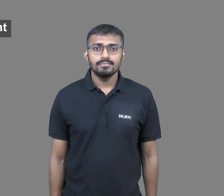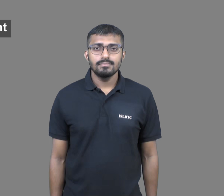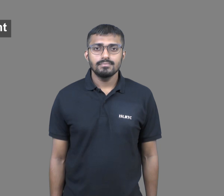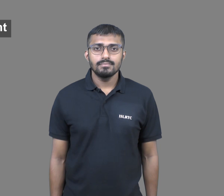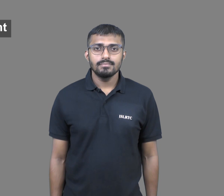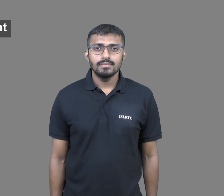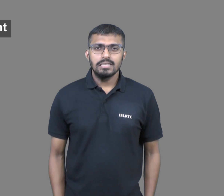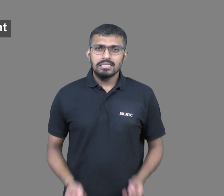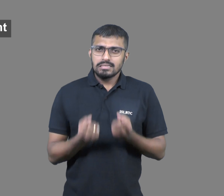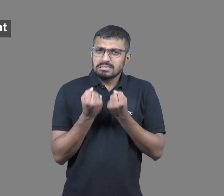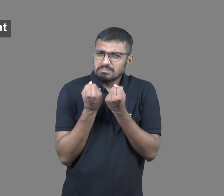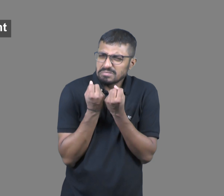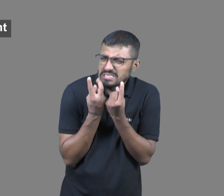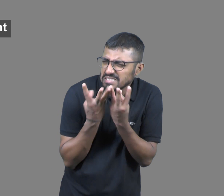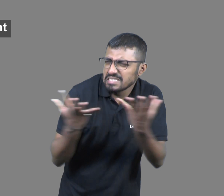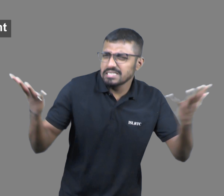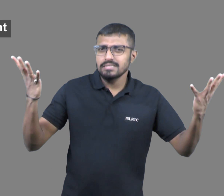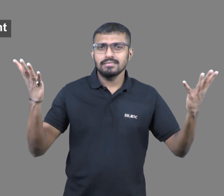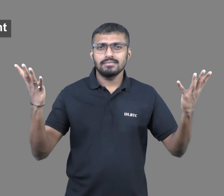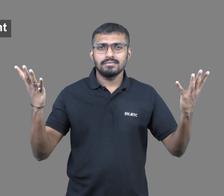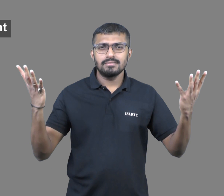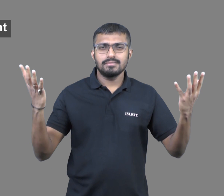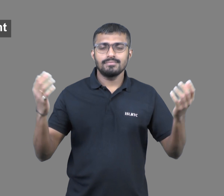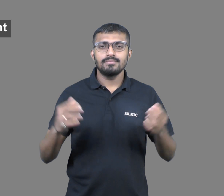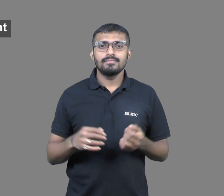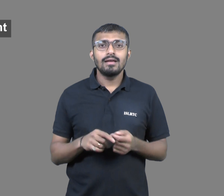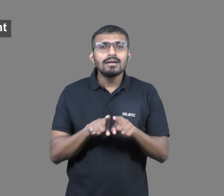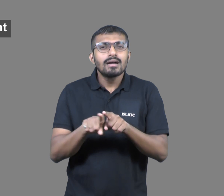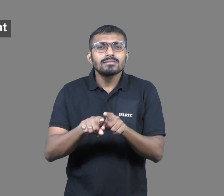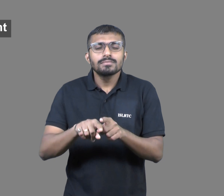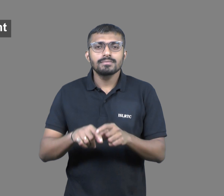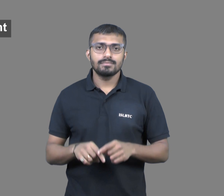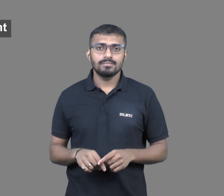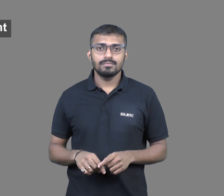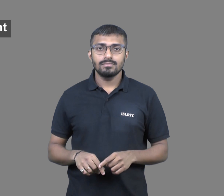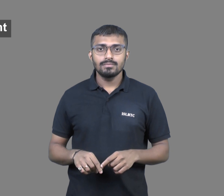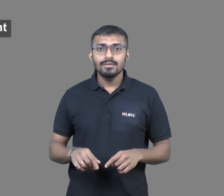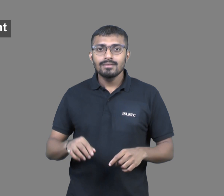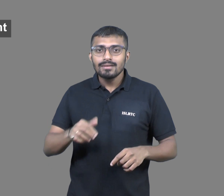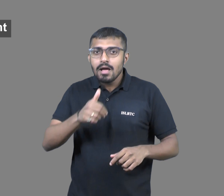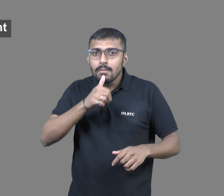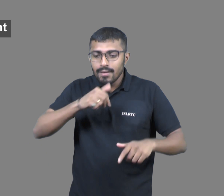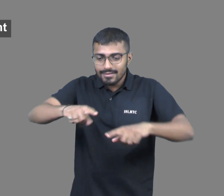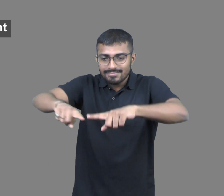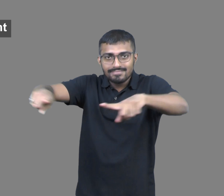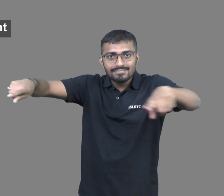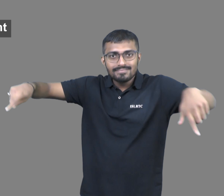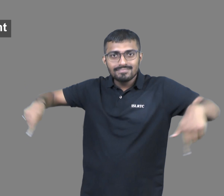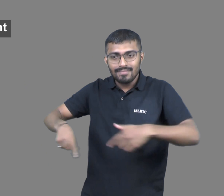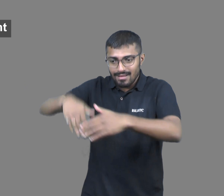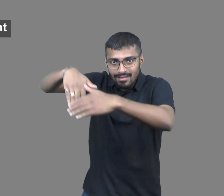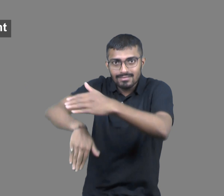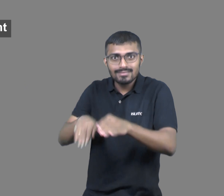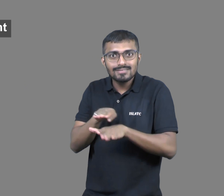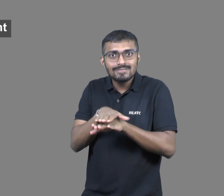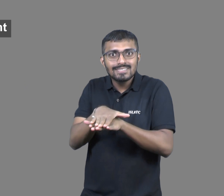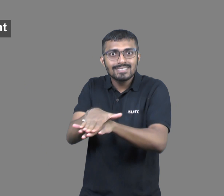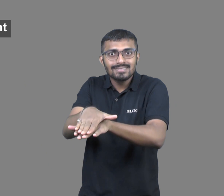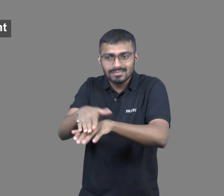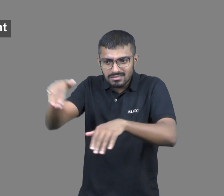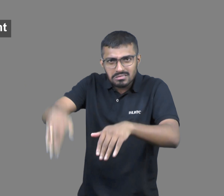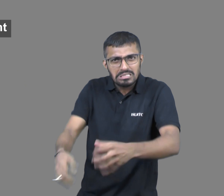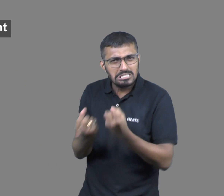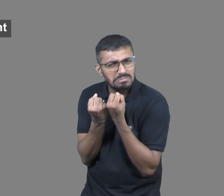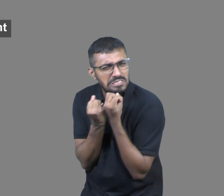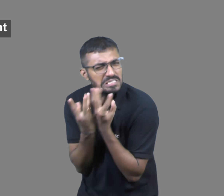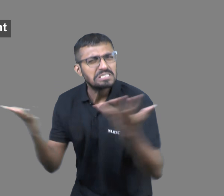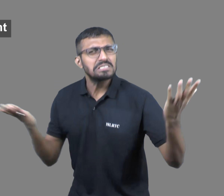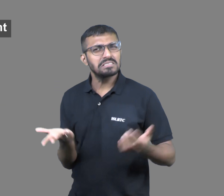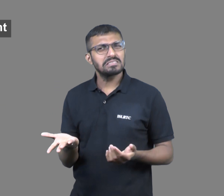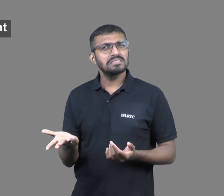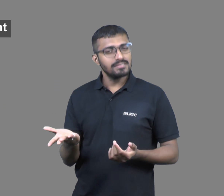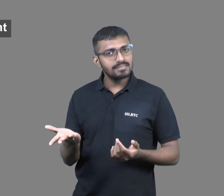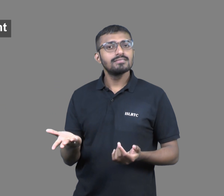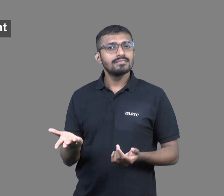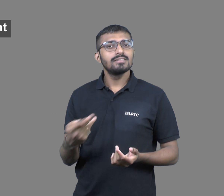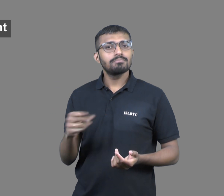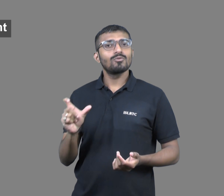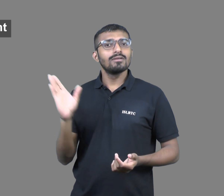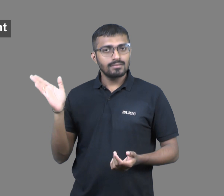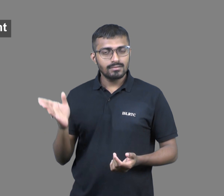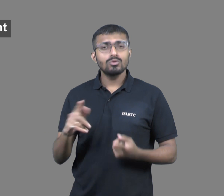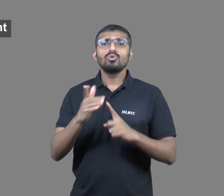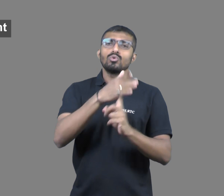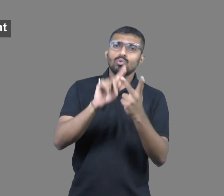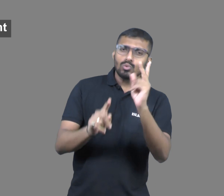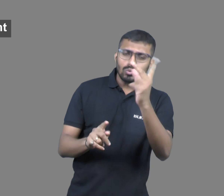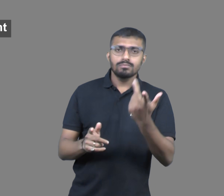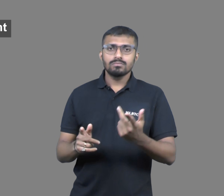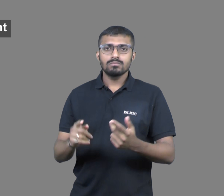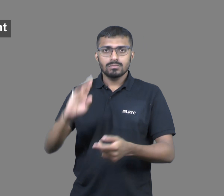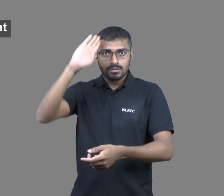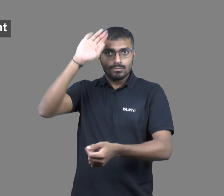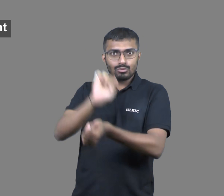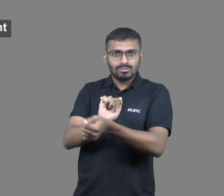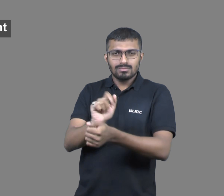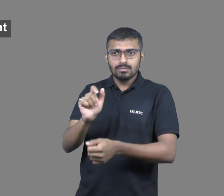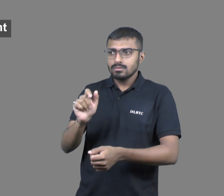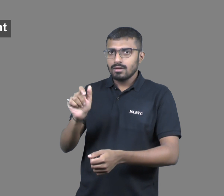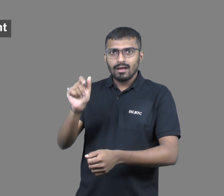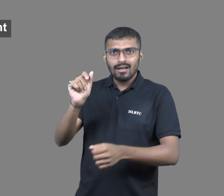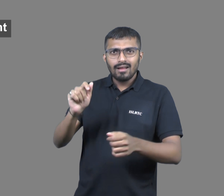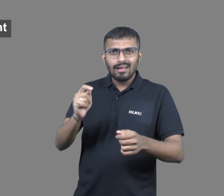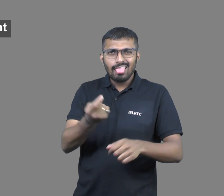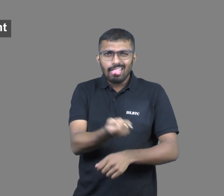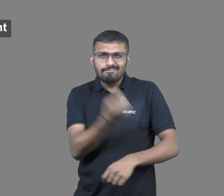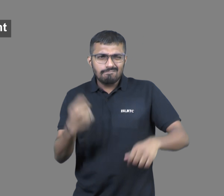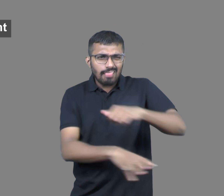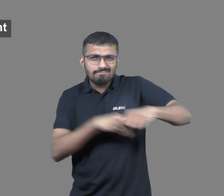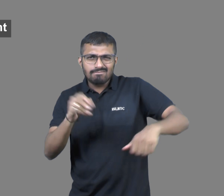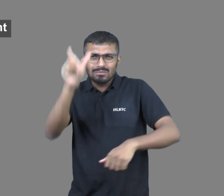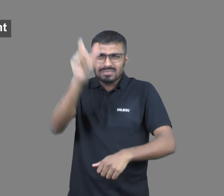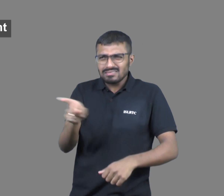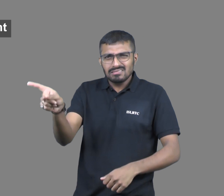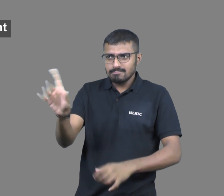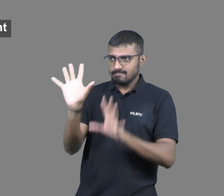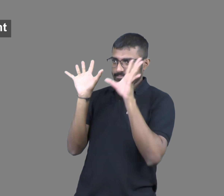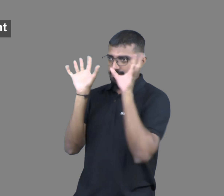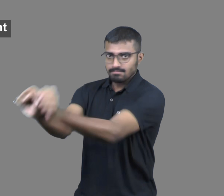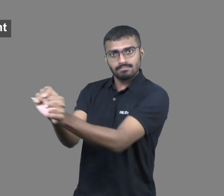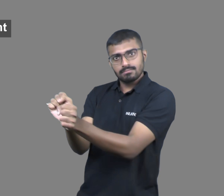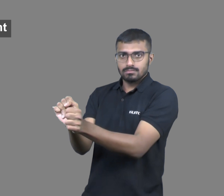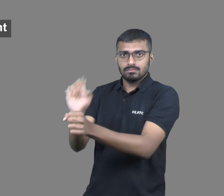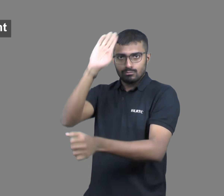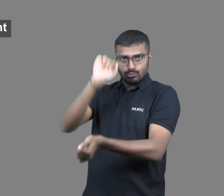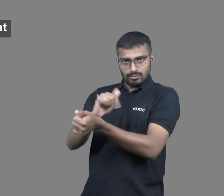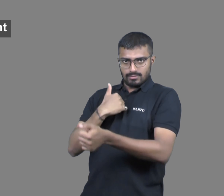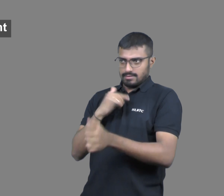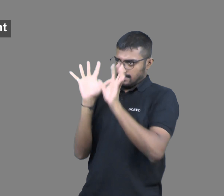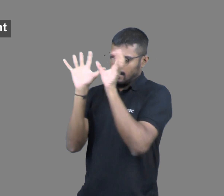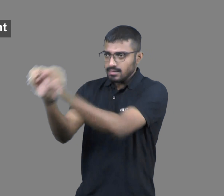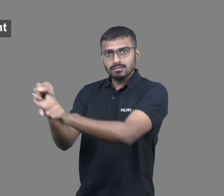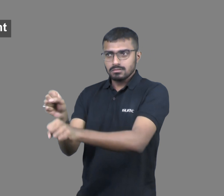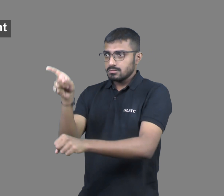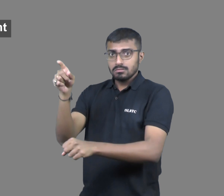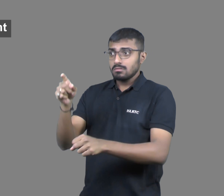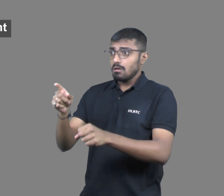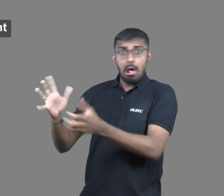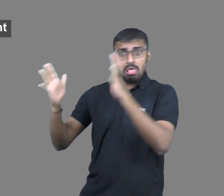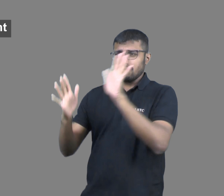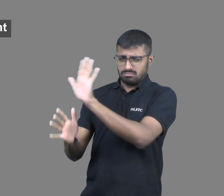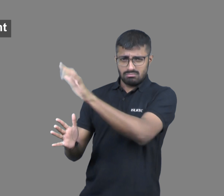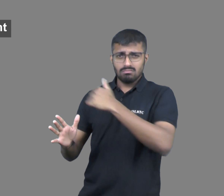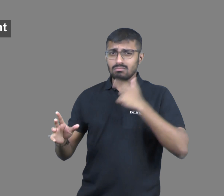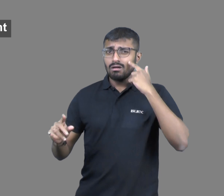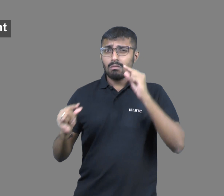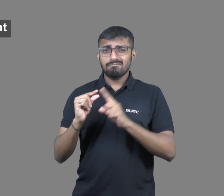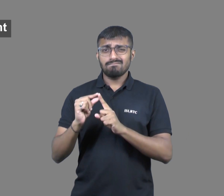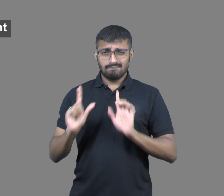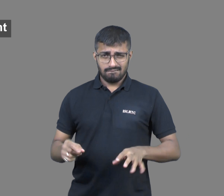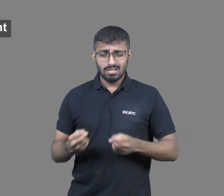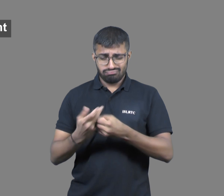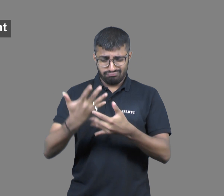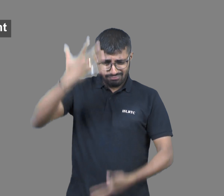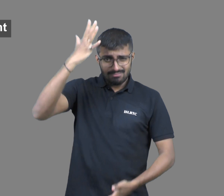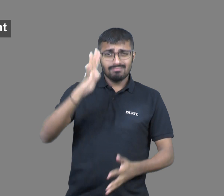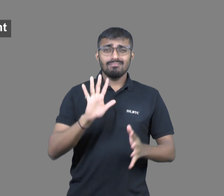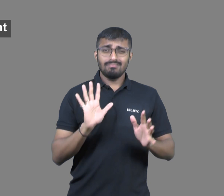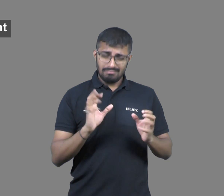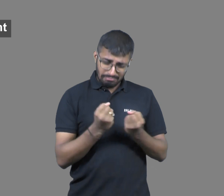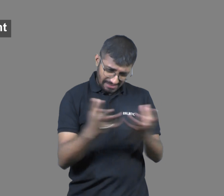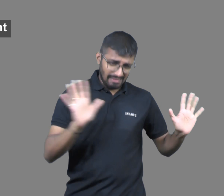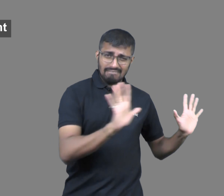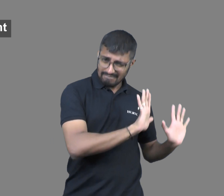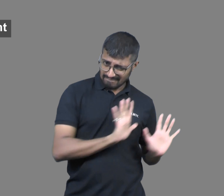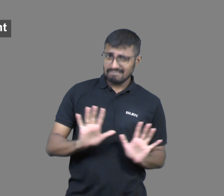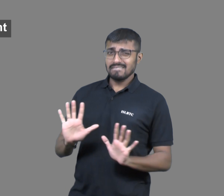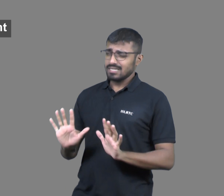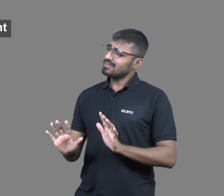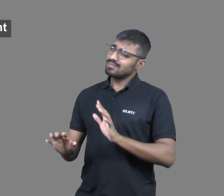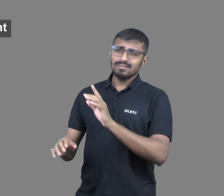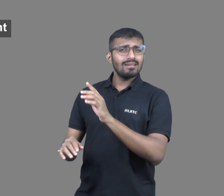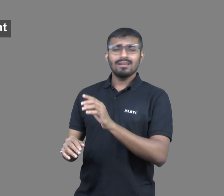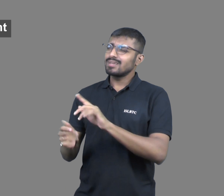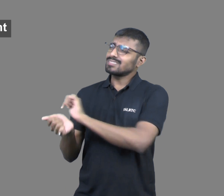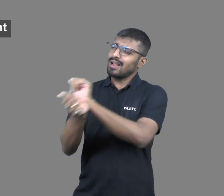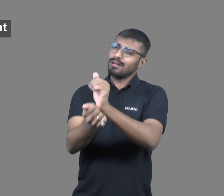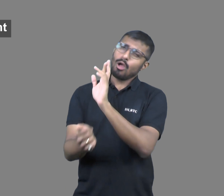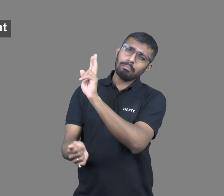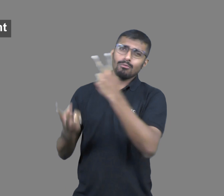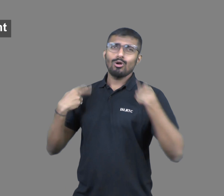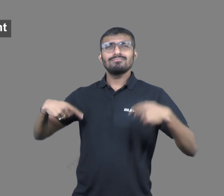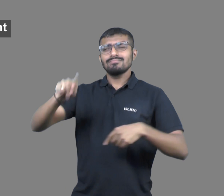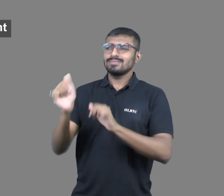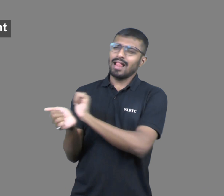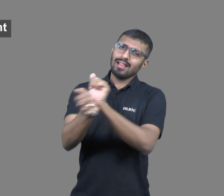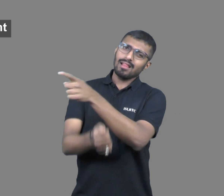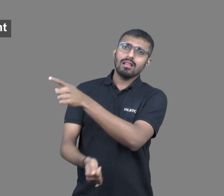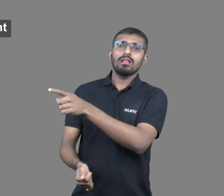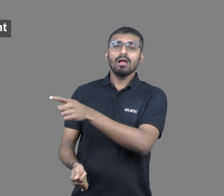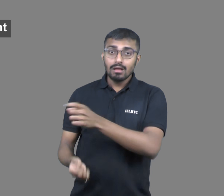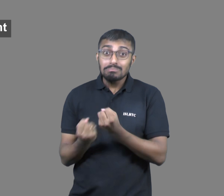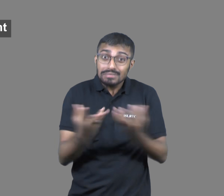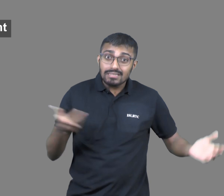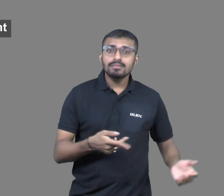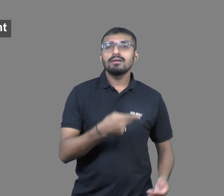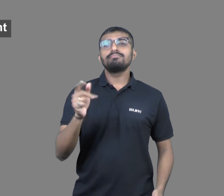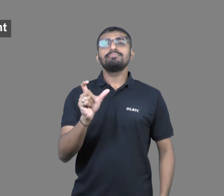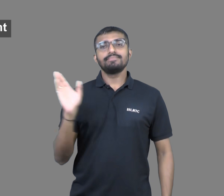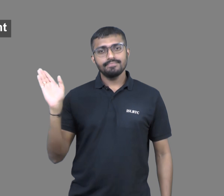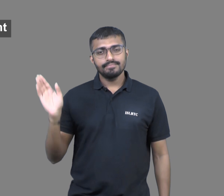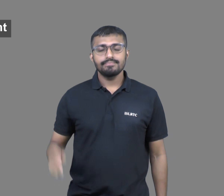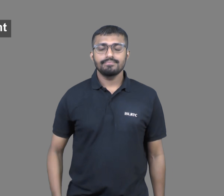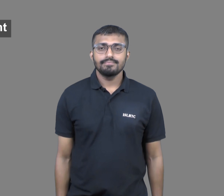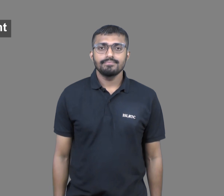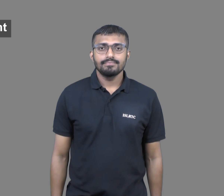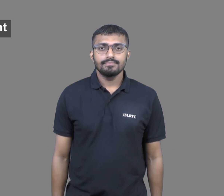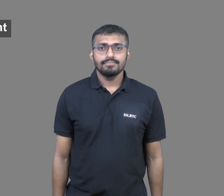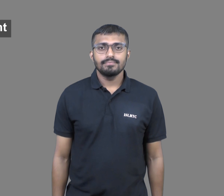Abundant